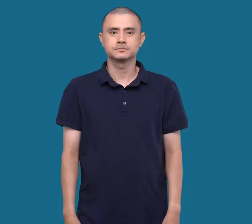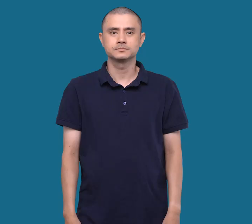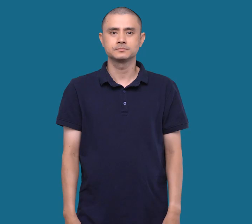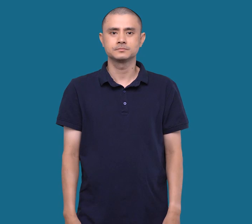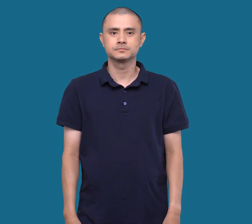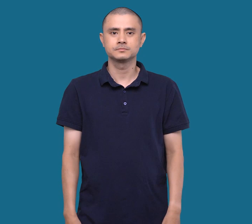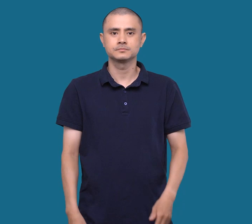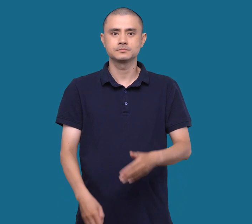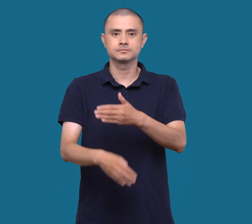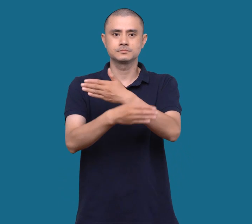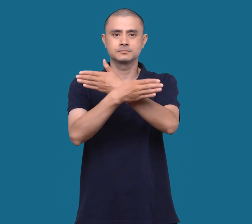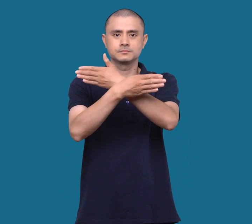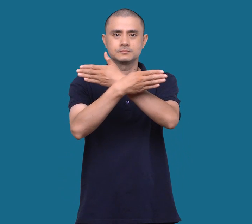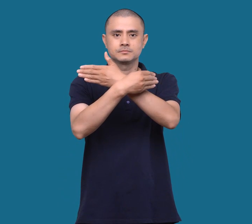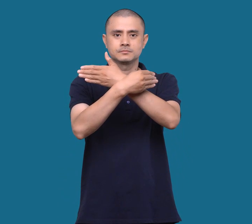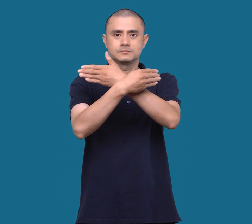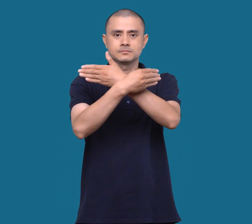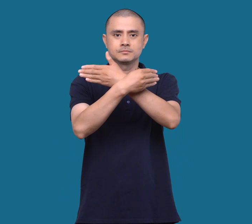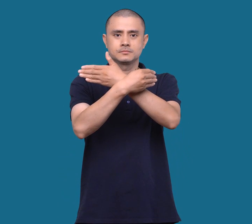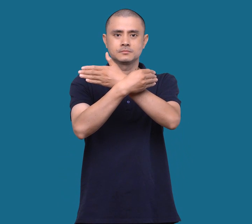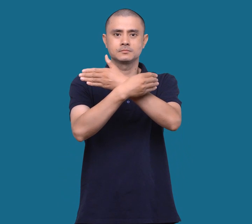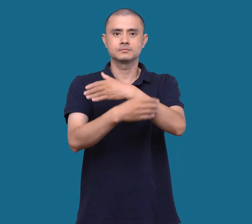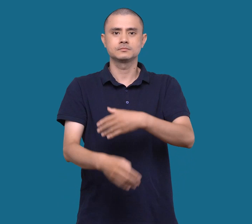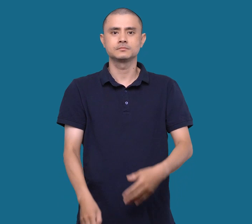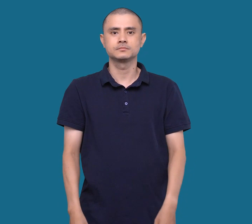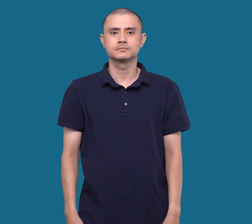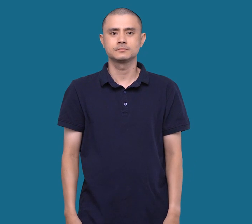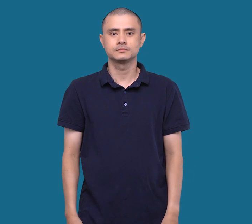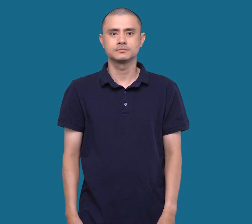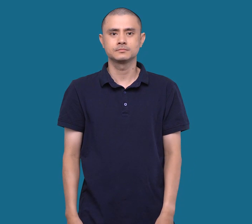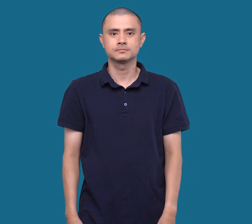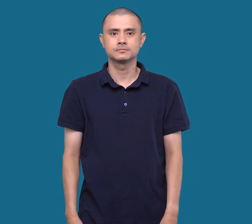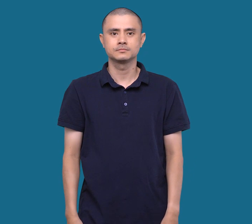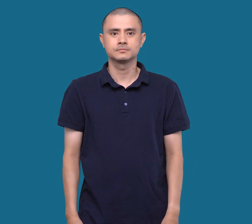đuôi cá